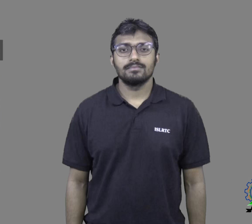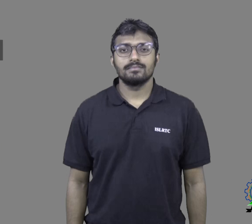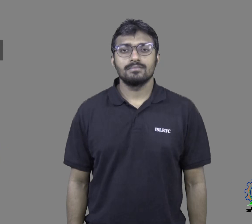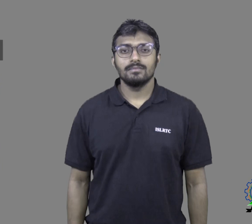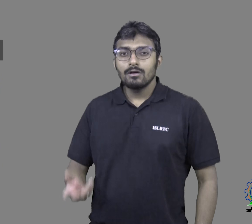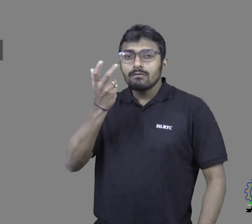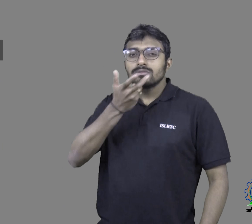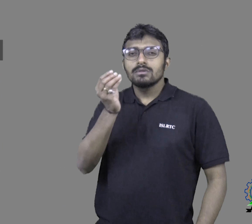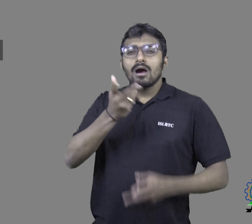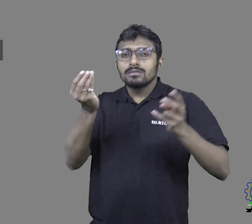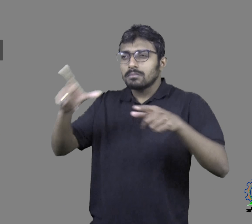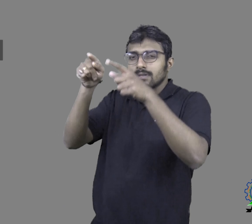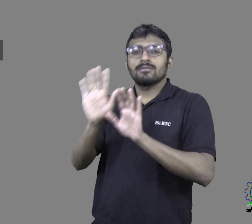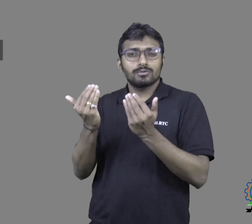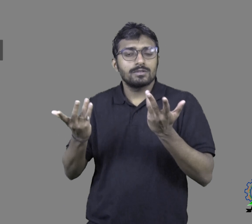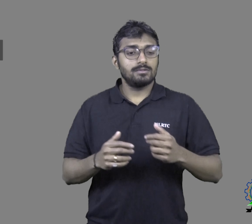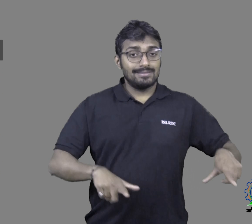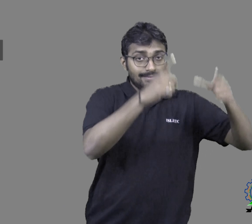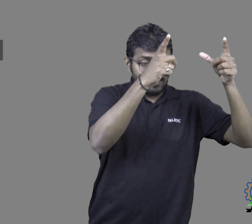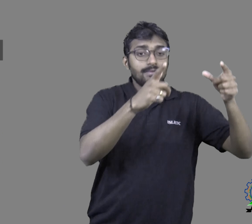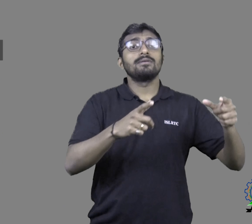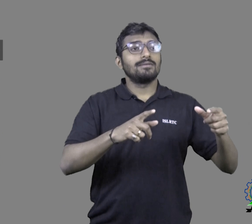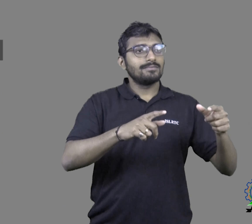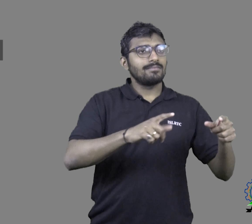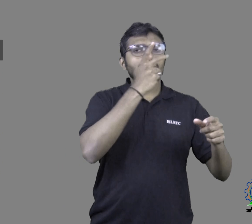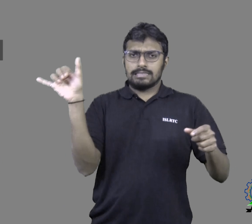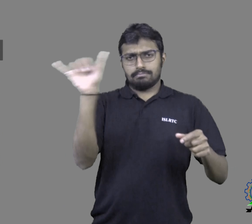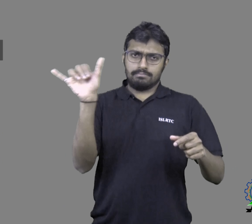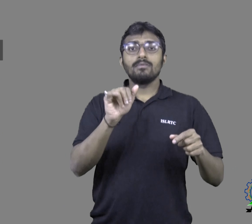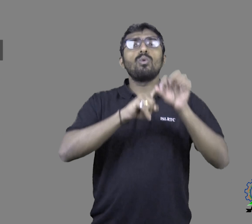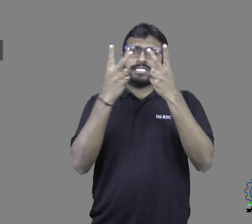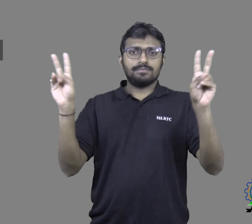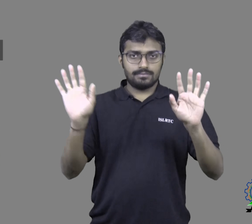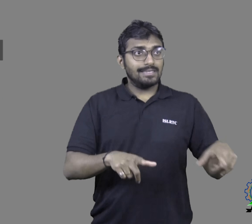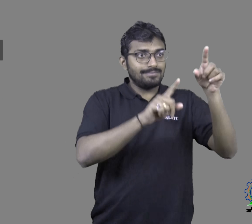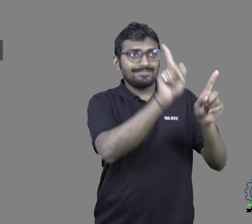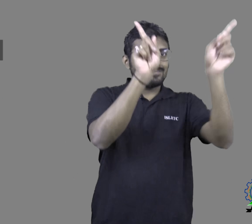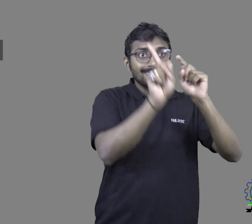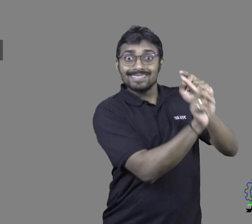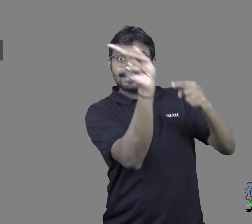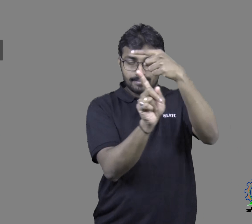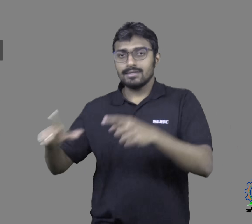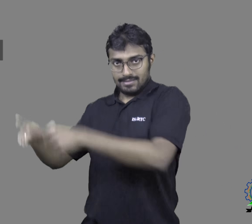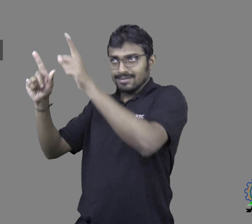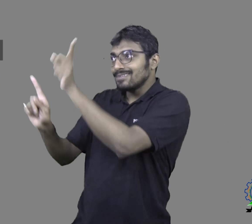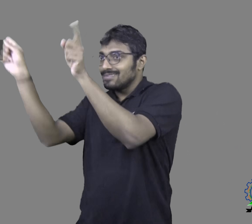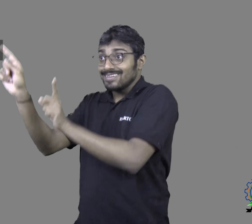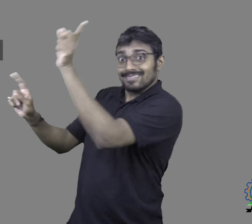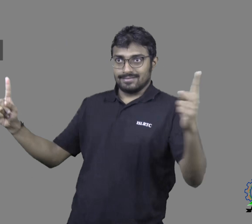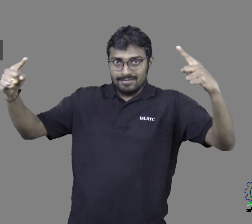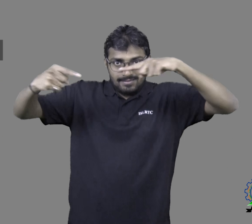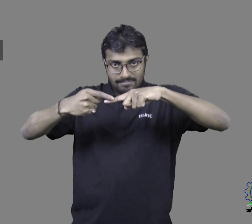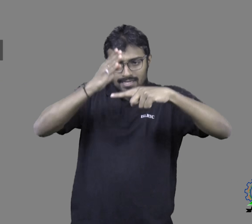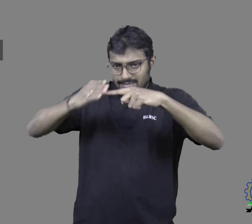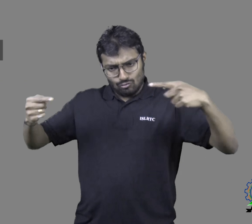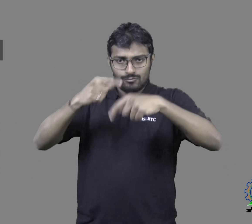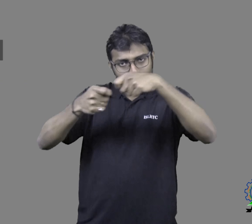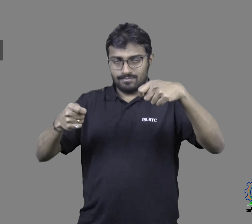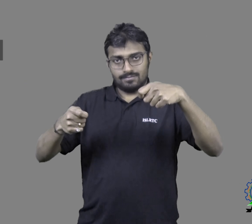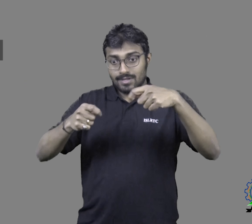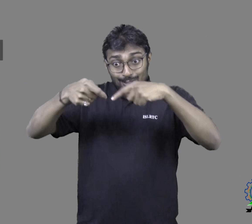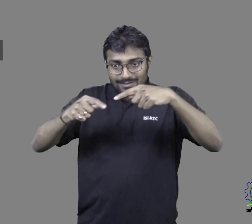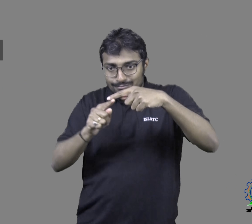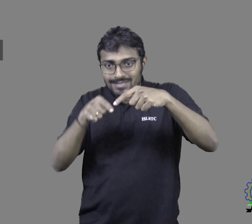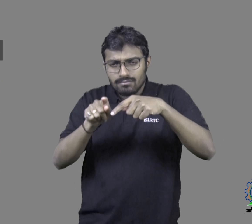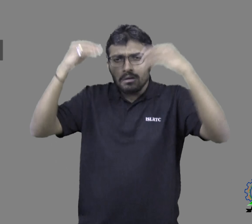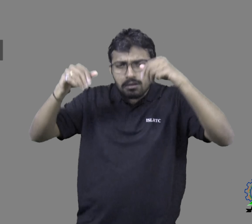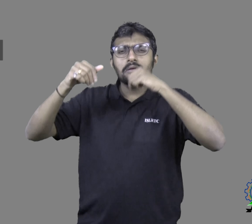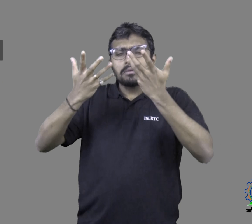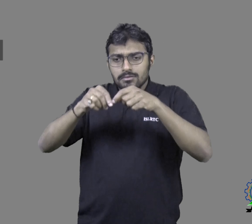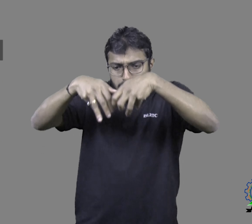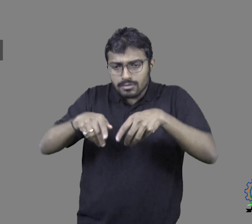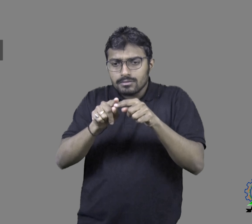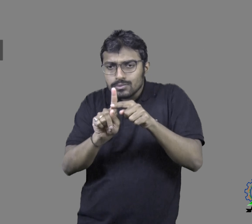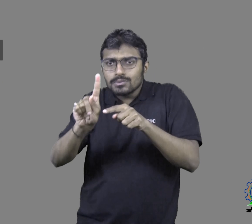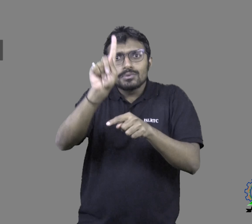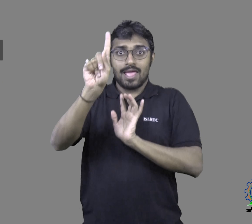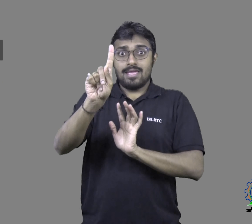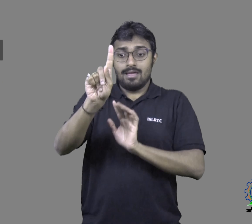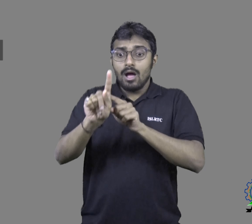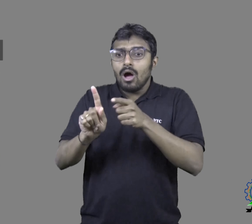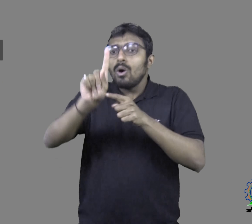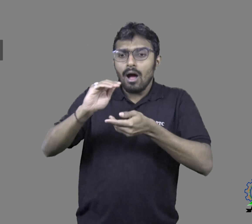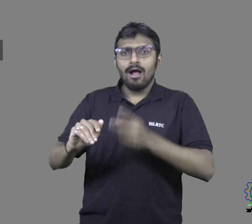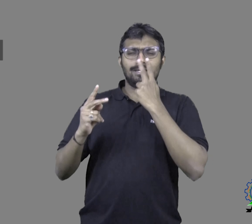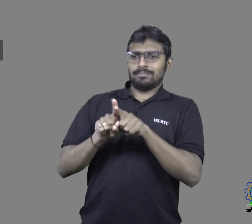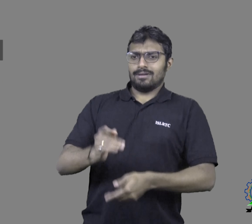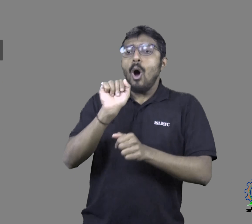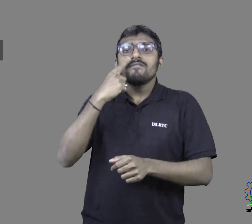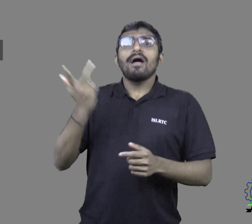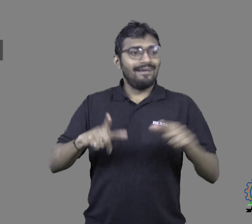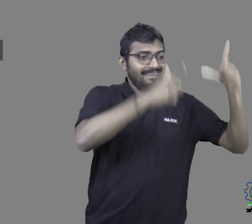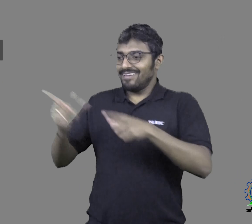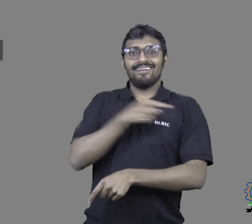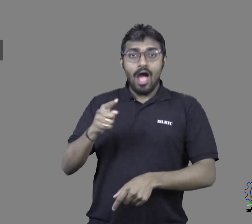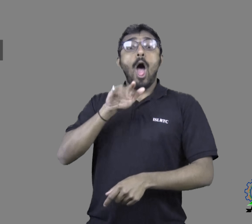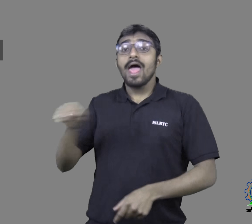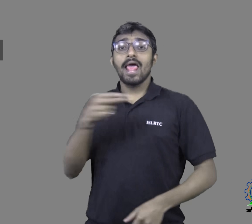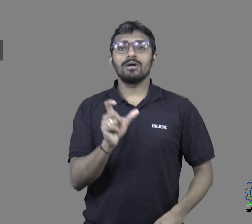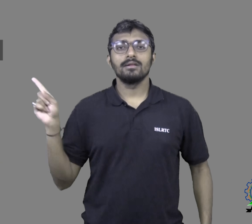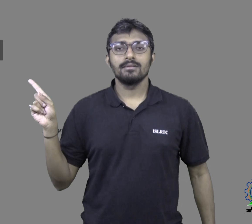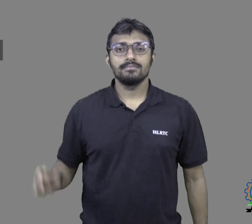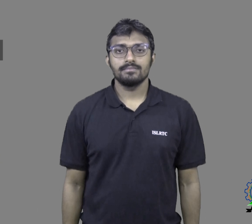Parent Tree